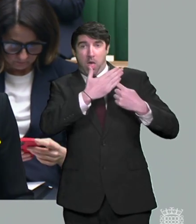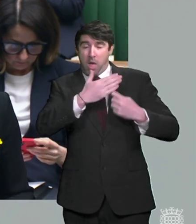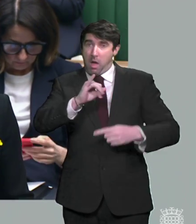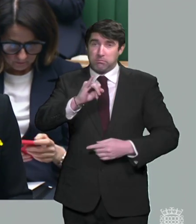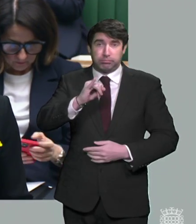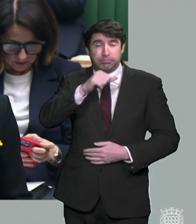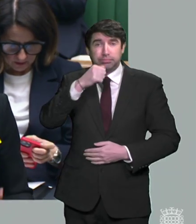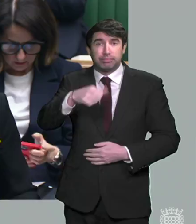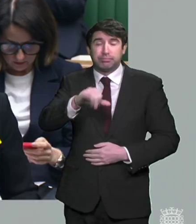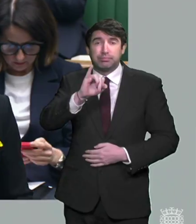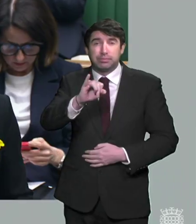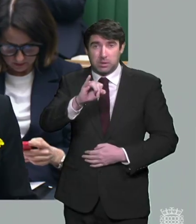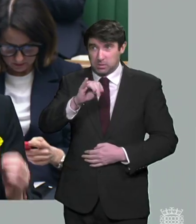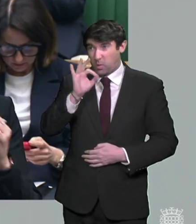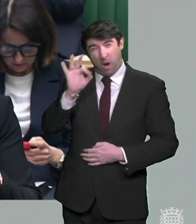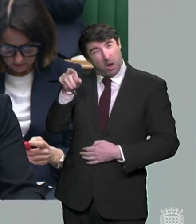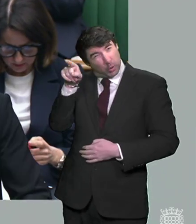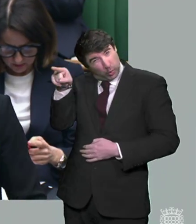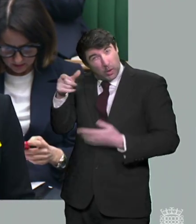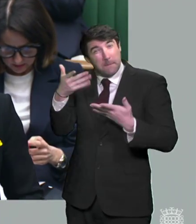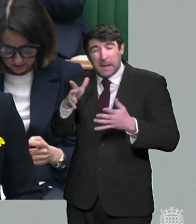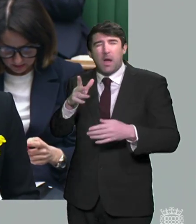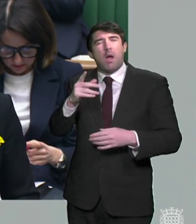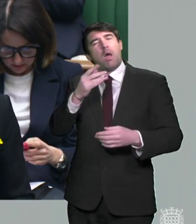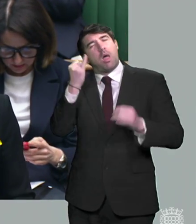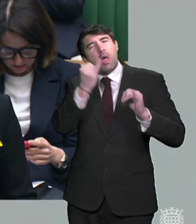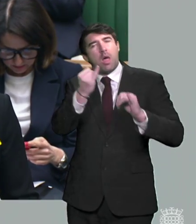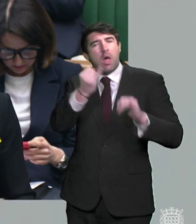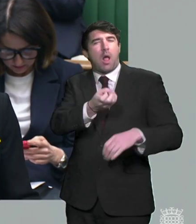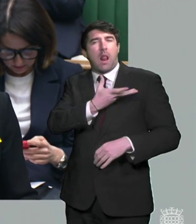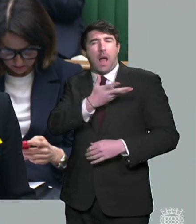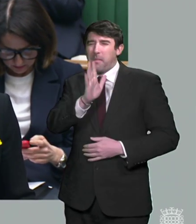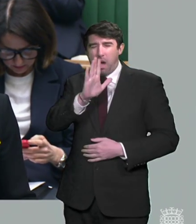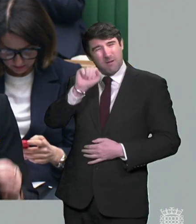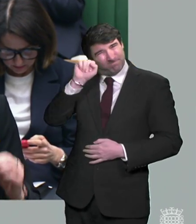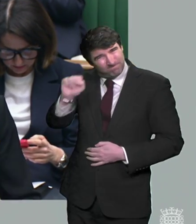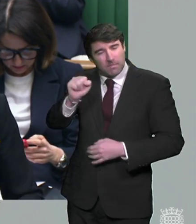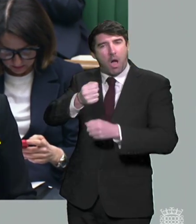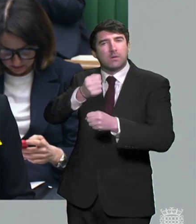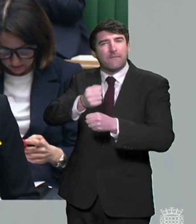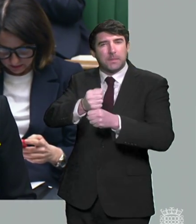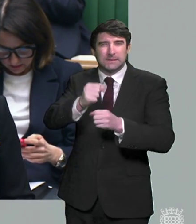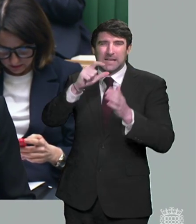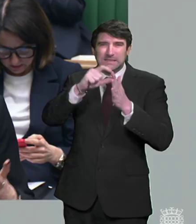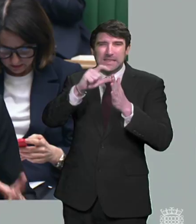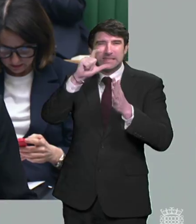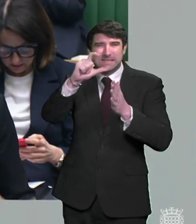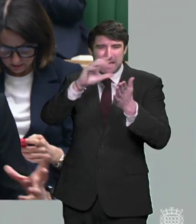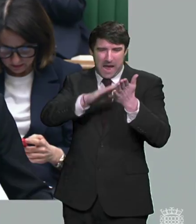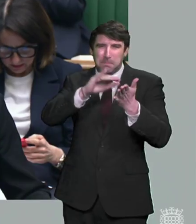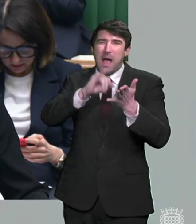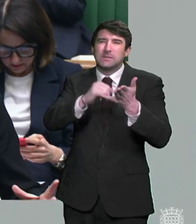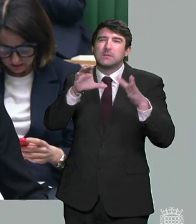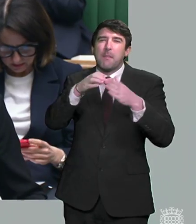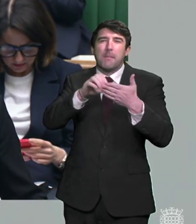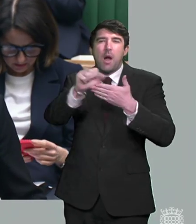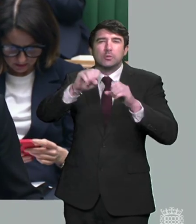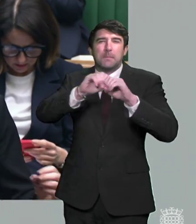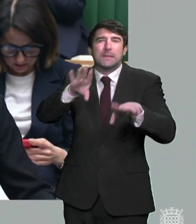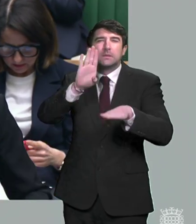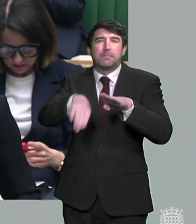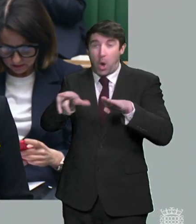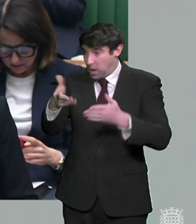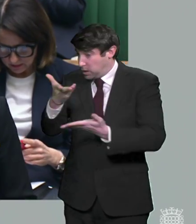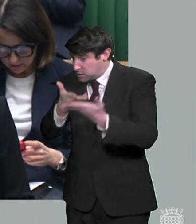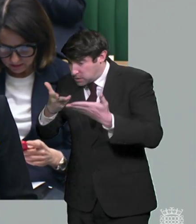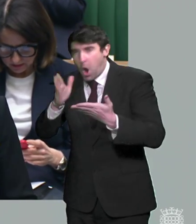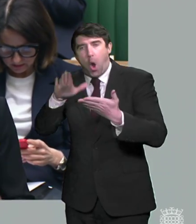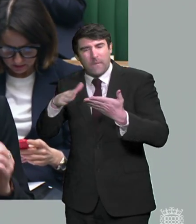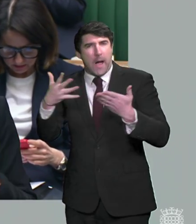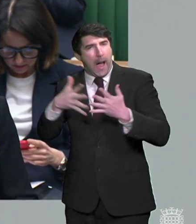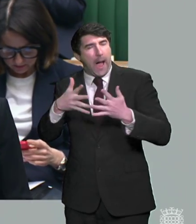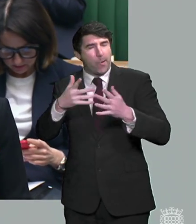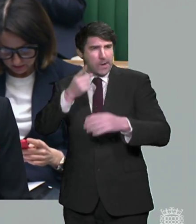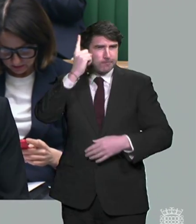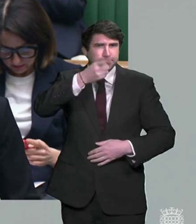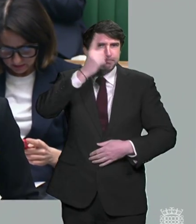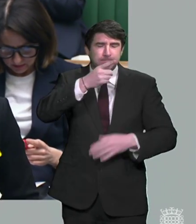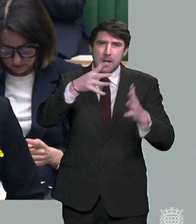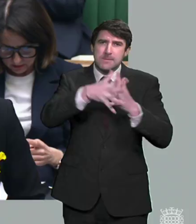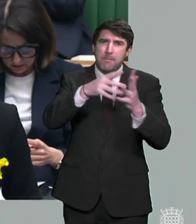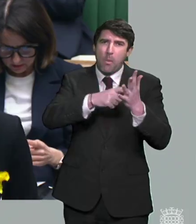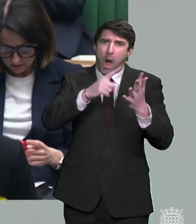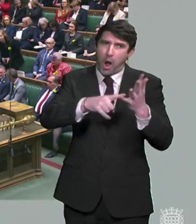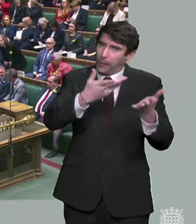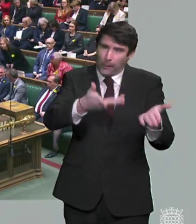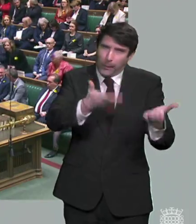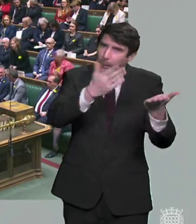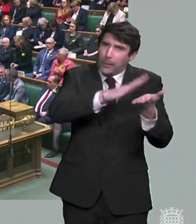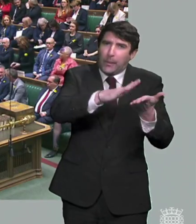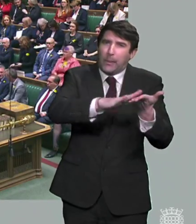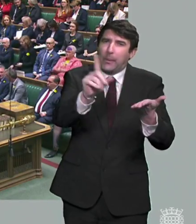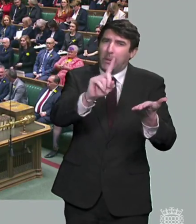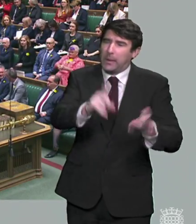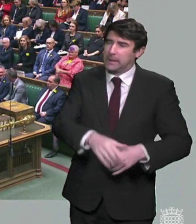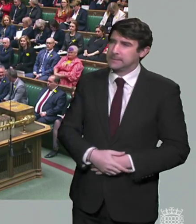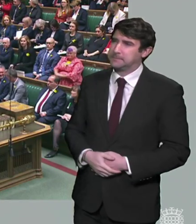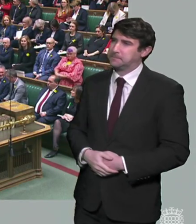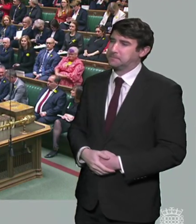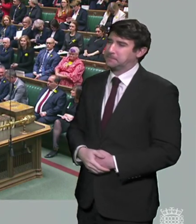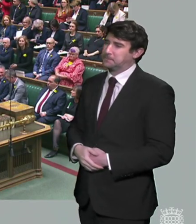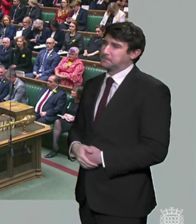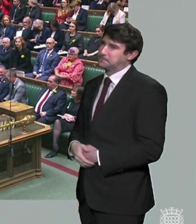What conversations is the Secretary of State having with his colleagues in the Department for Digital, Culture, Media and Sport about the matter and the pressure that they can put on the WRU to address these serious allegations?